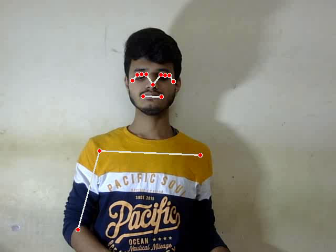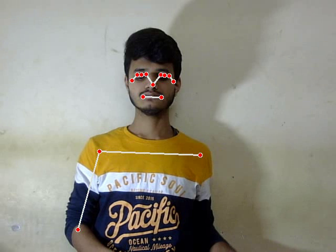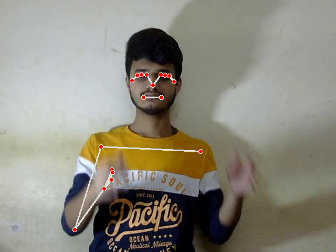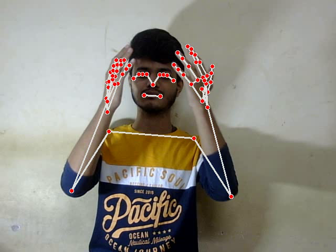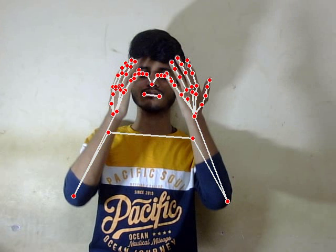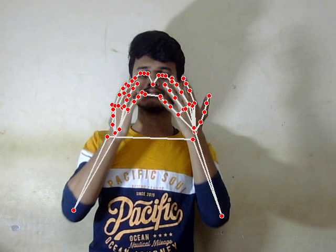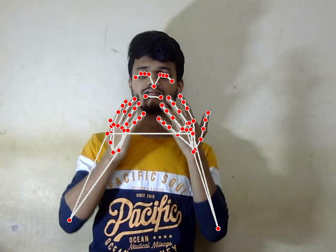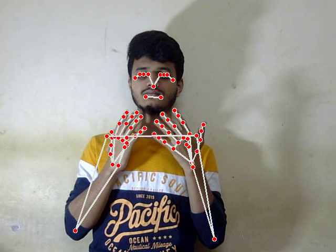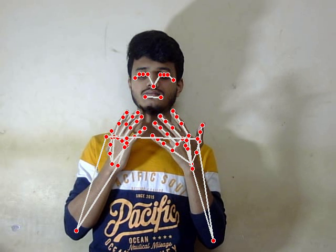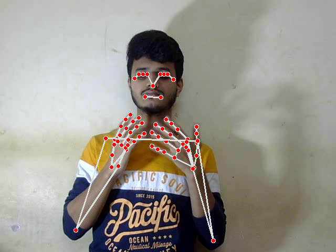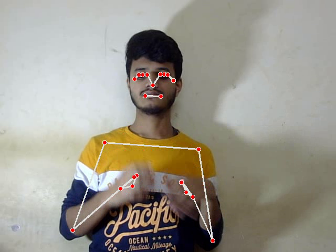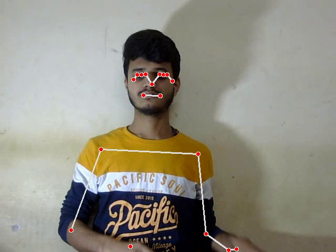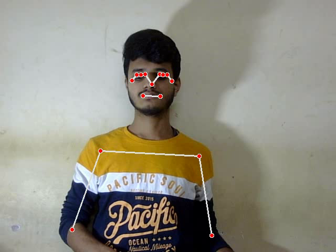sad